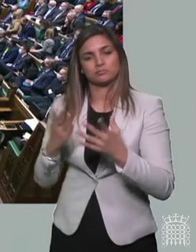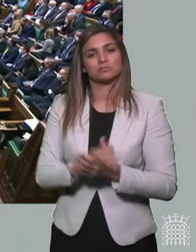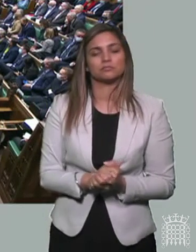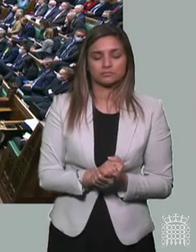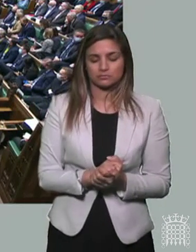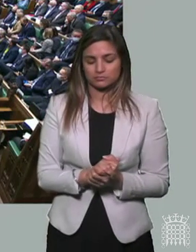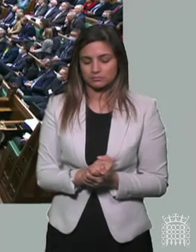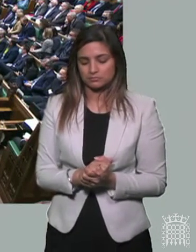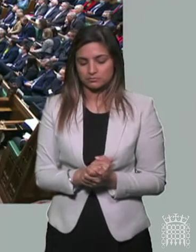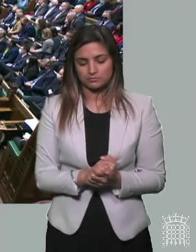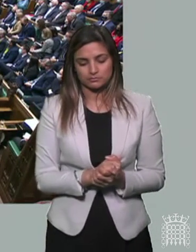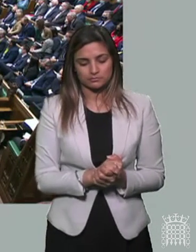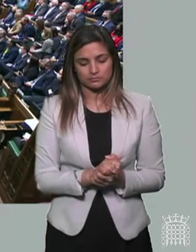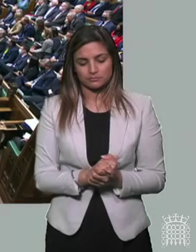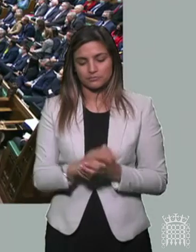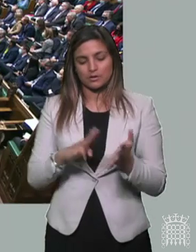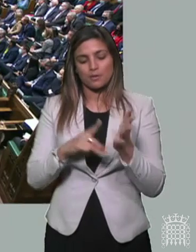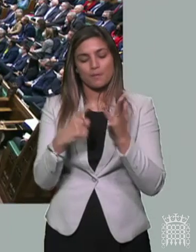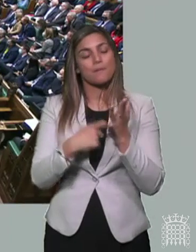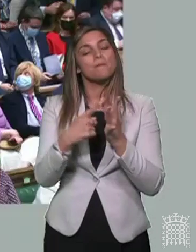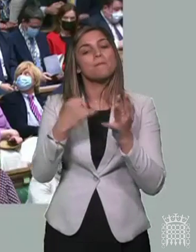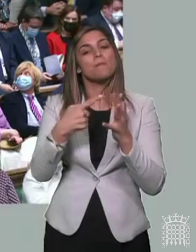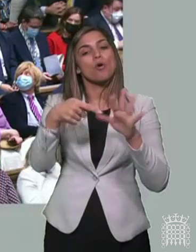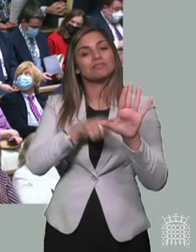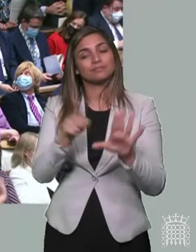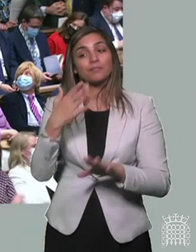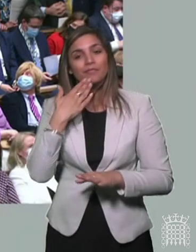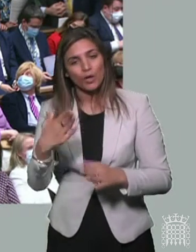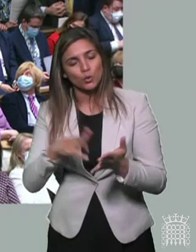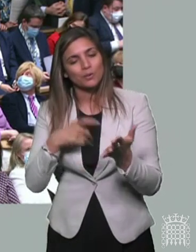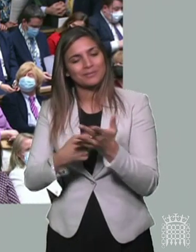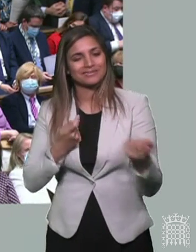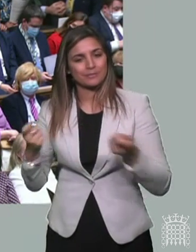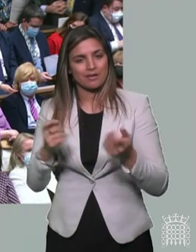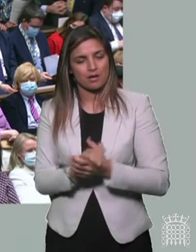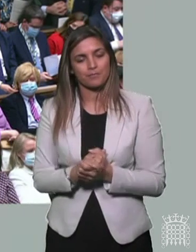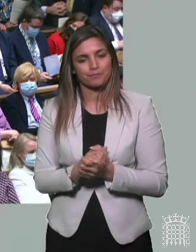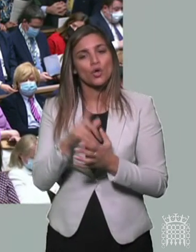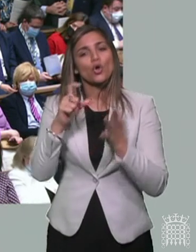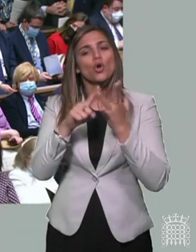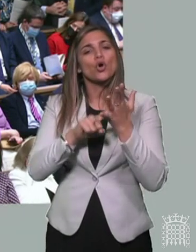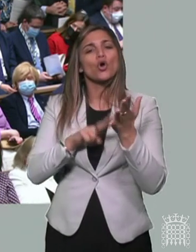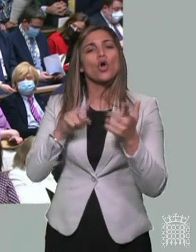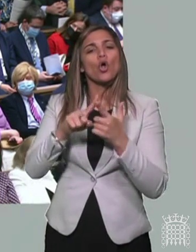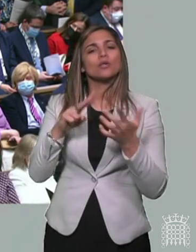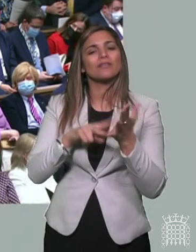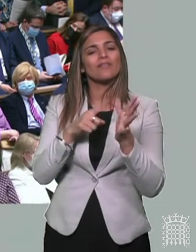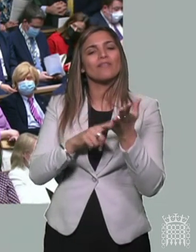The Colne Valley regional park runs through my constituency and that of the Prime Minister.